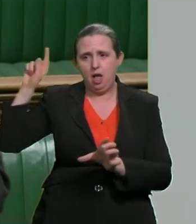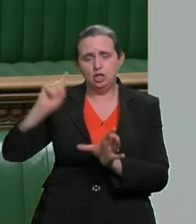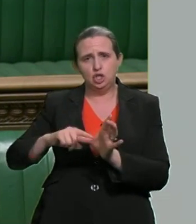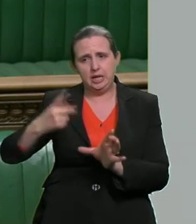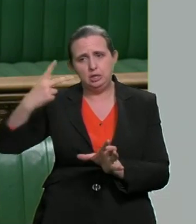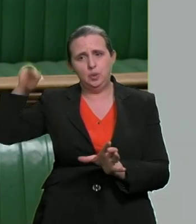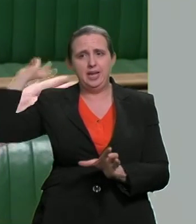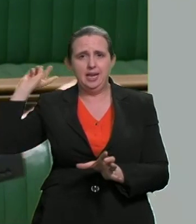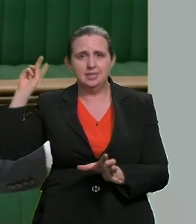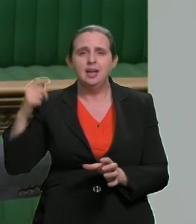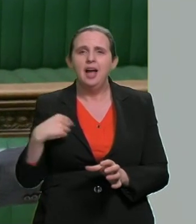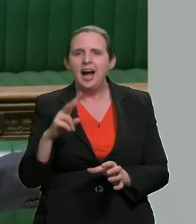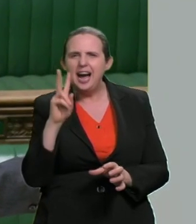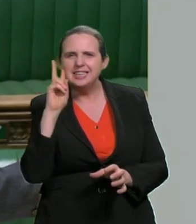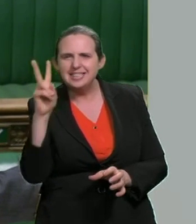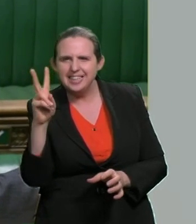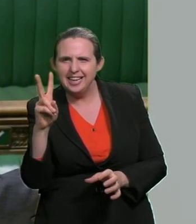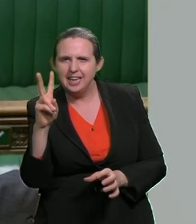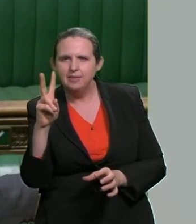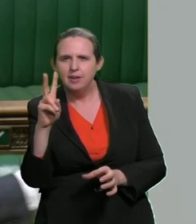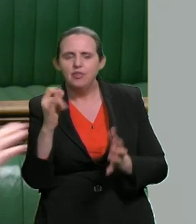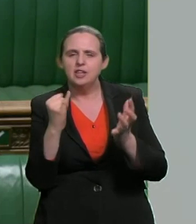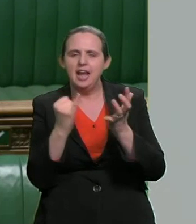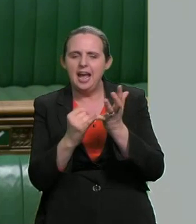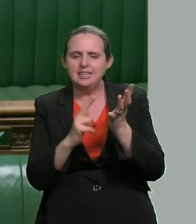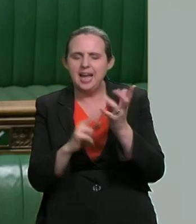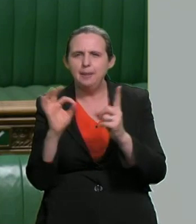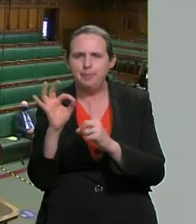I see the Scottish nationalist party—forgive me, national.